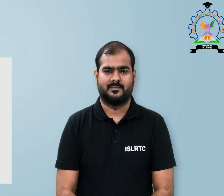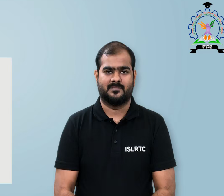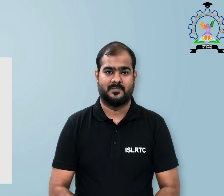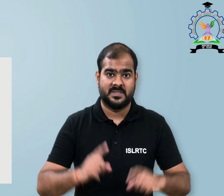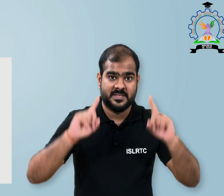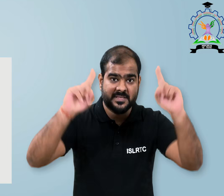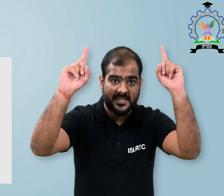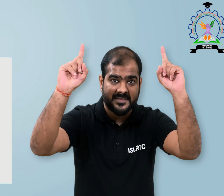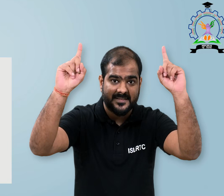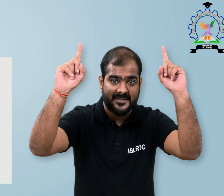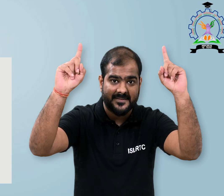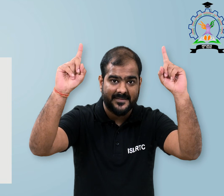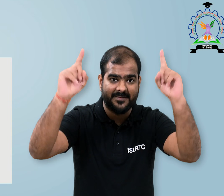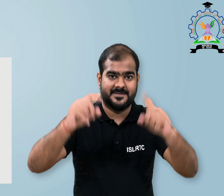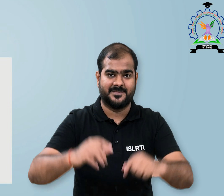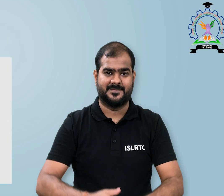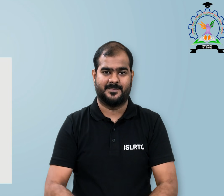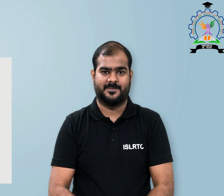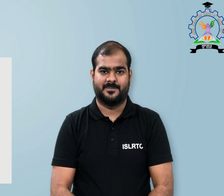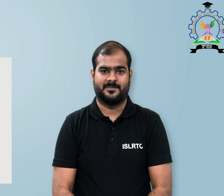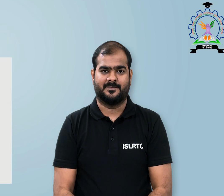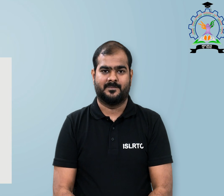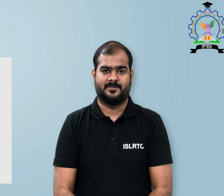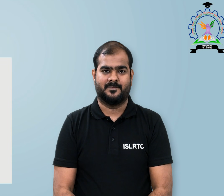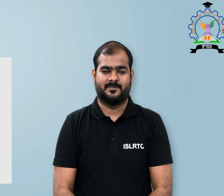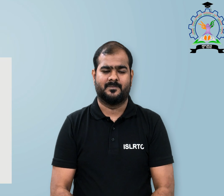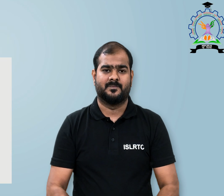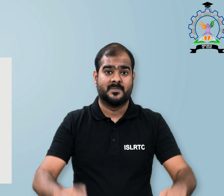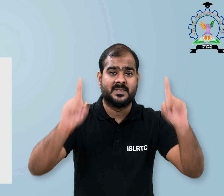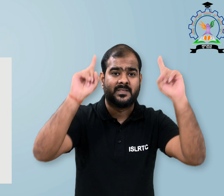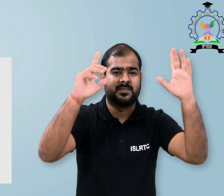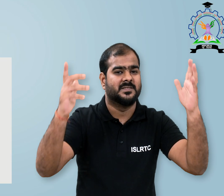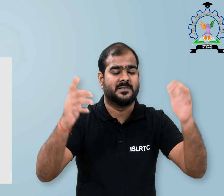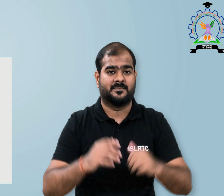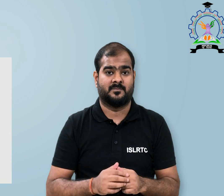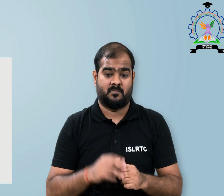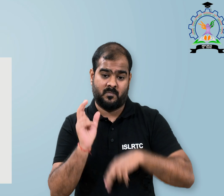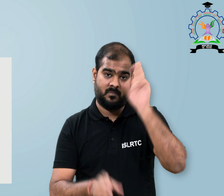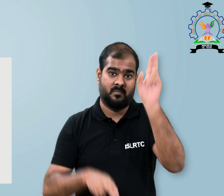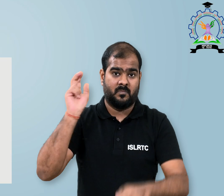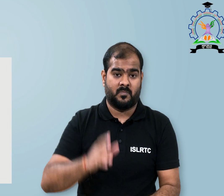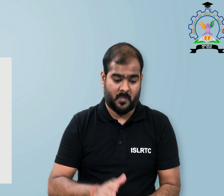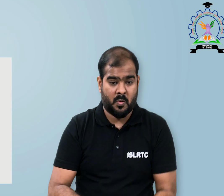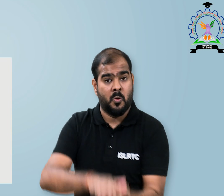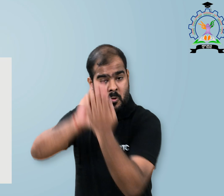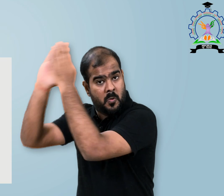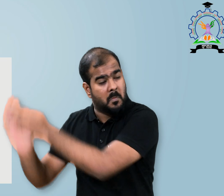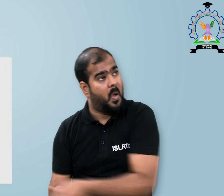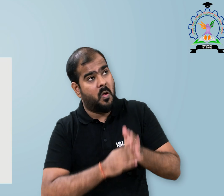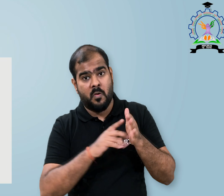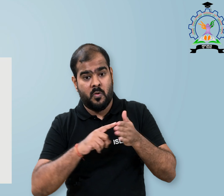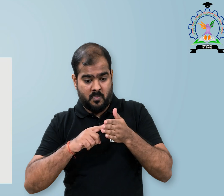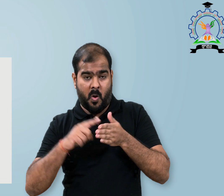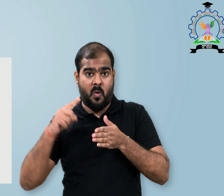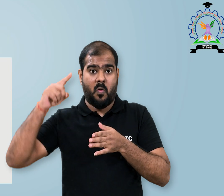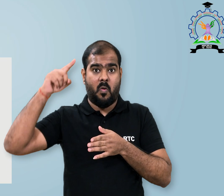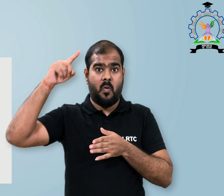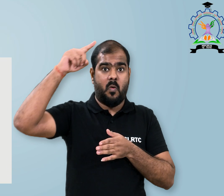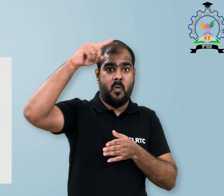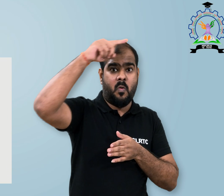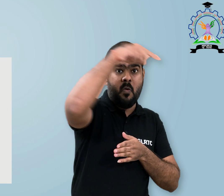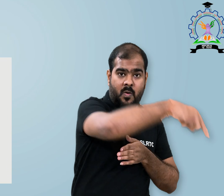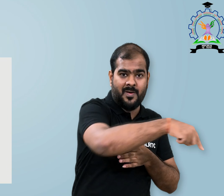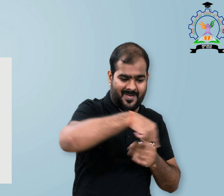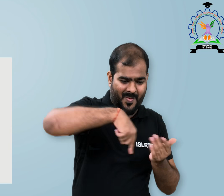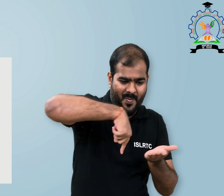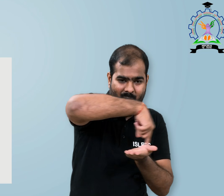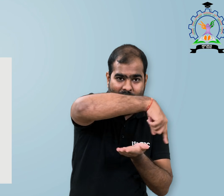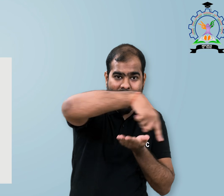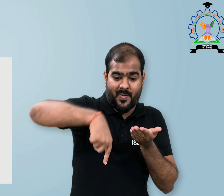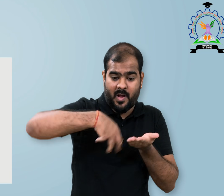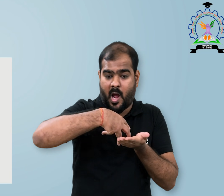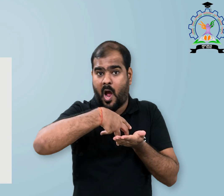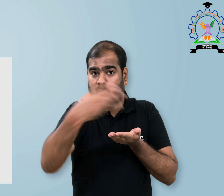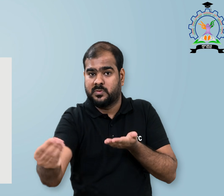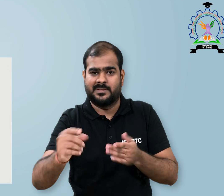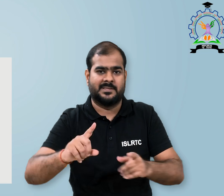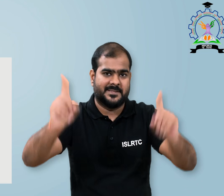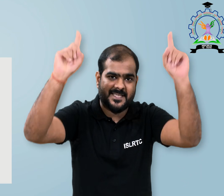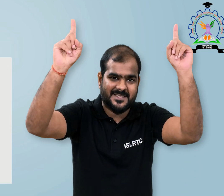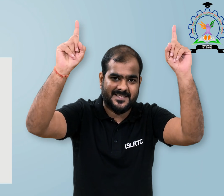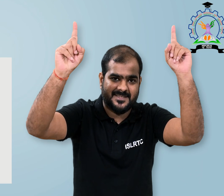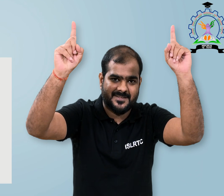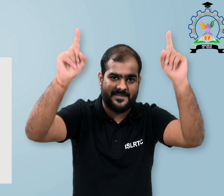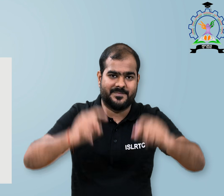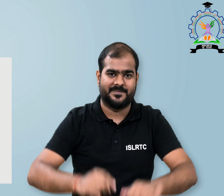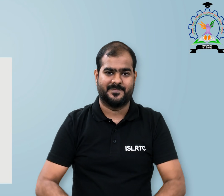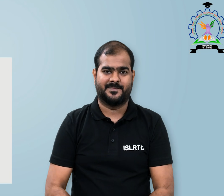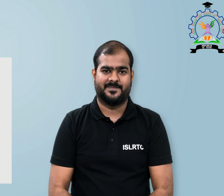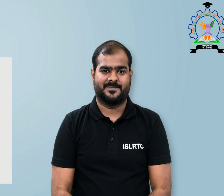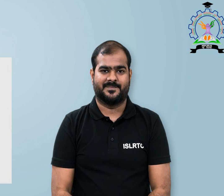Sixer A shot that scores six runs by clearing the boundary without touching the ground.